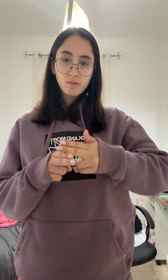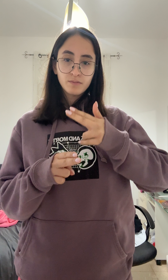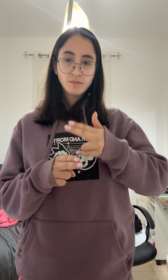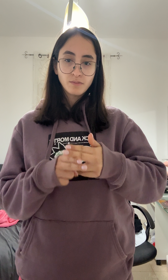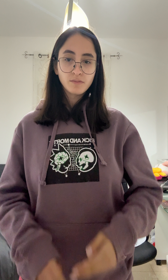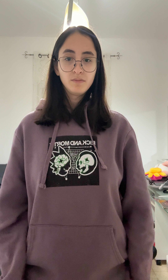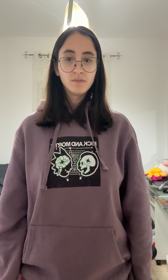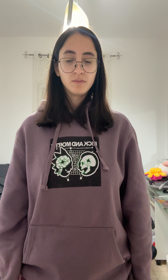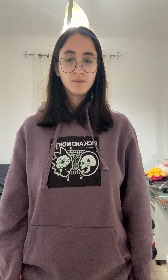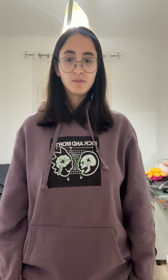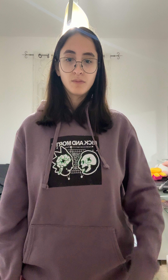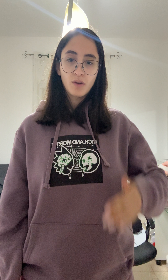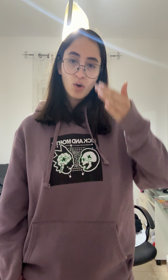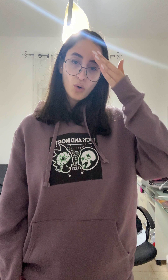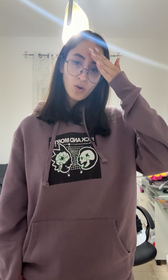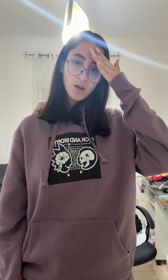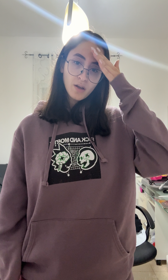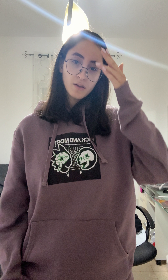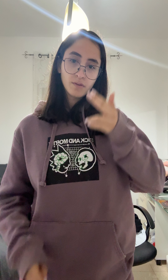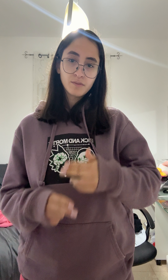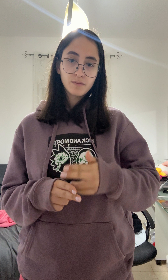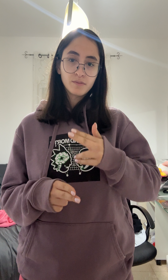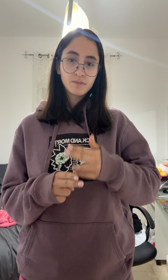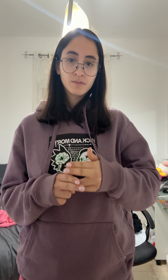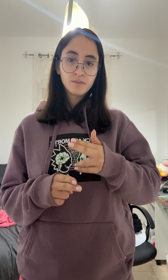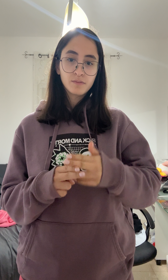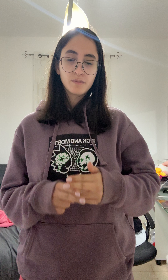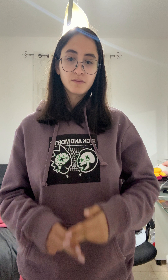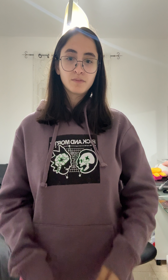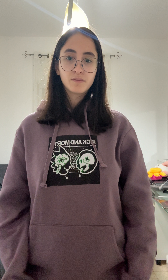חולה